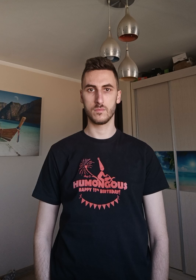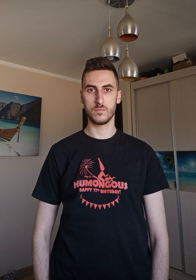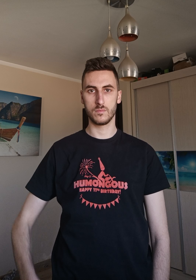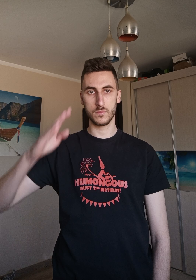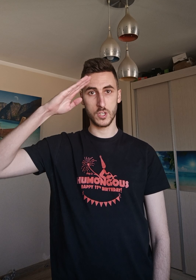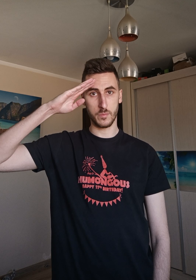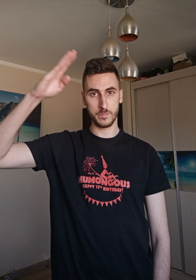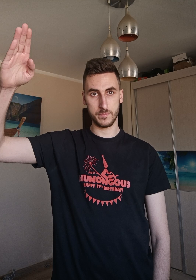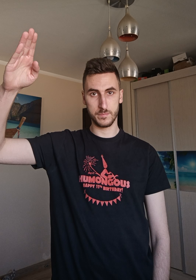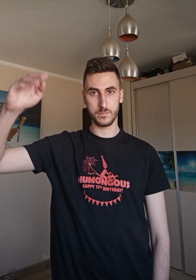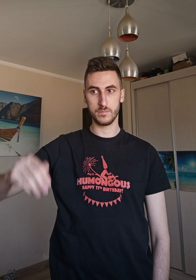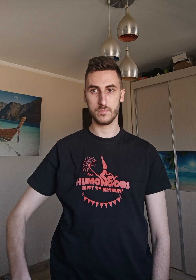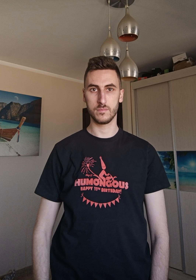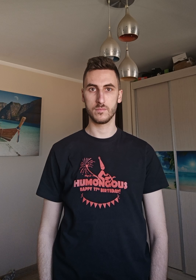שלום